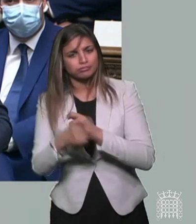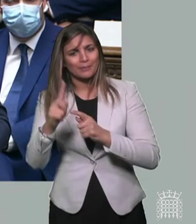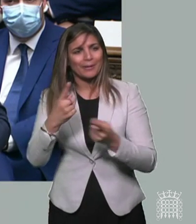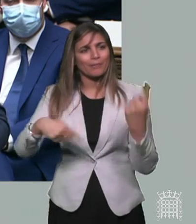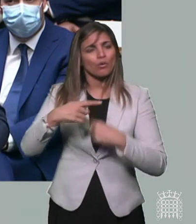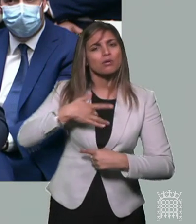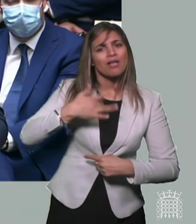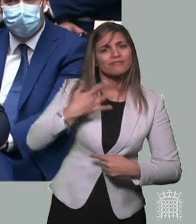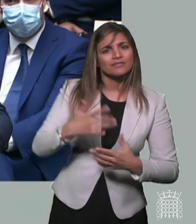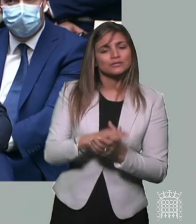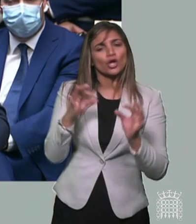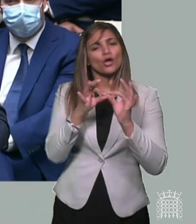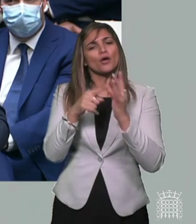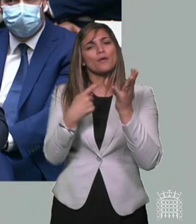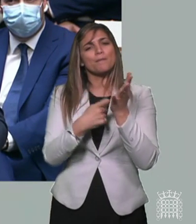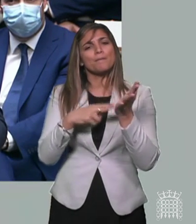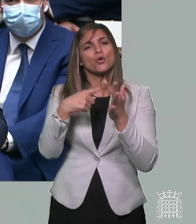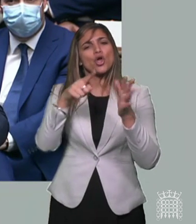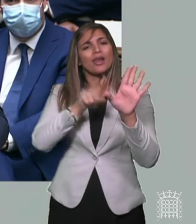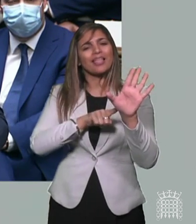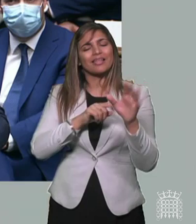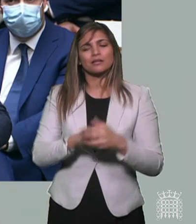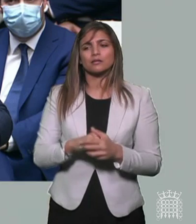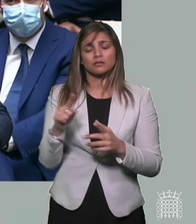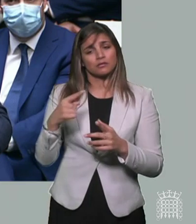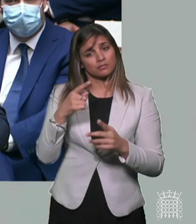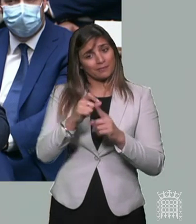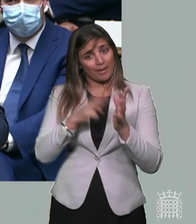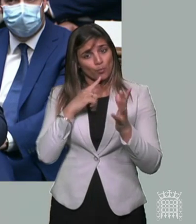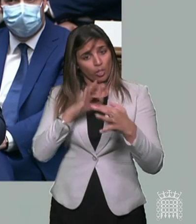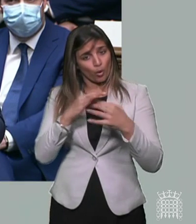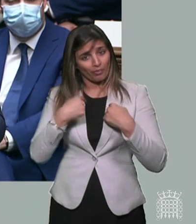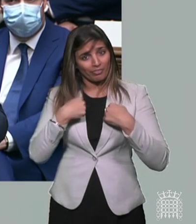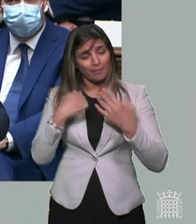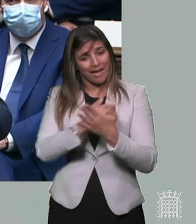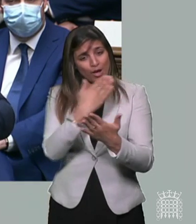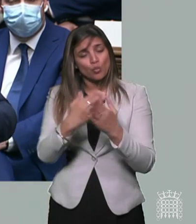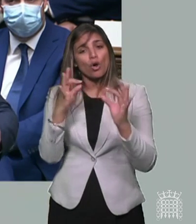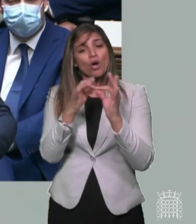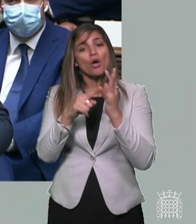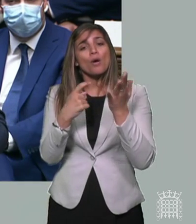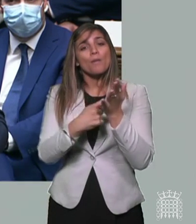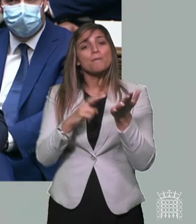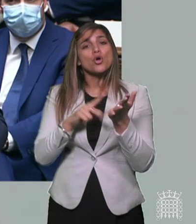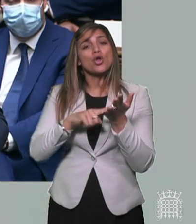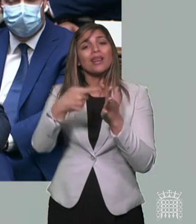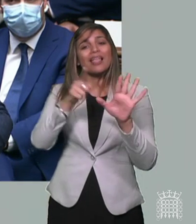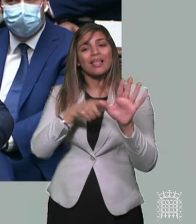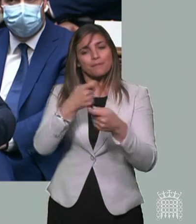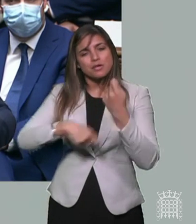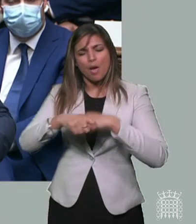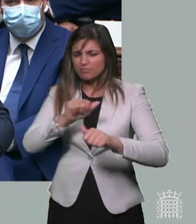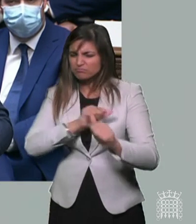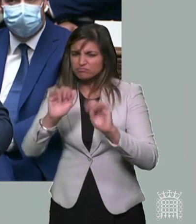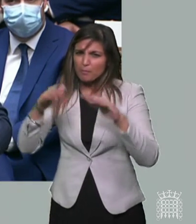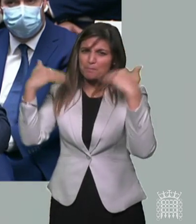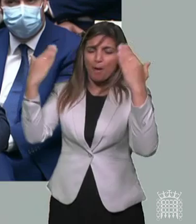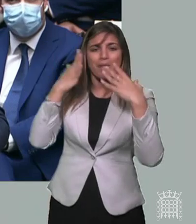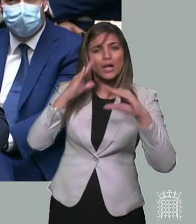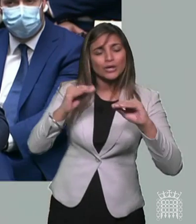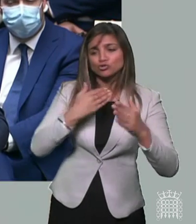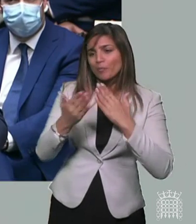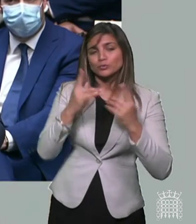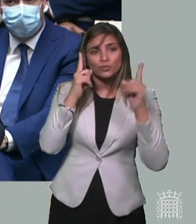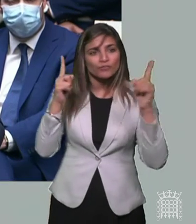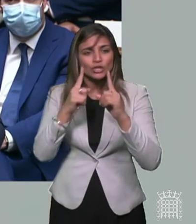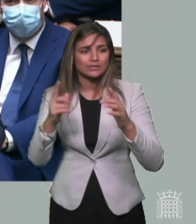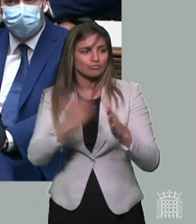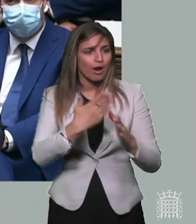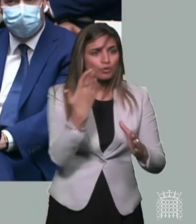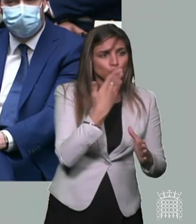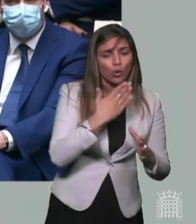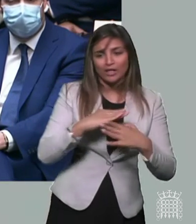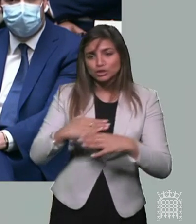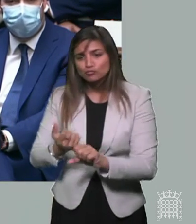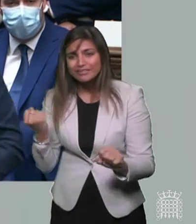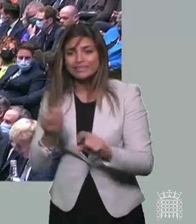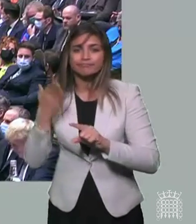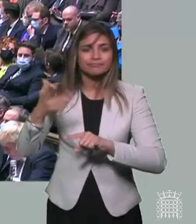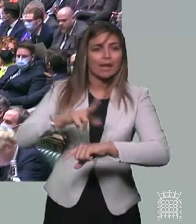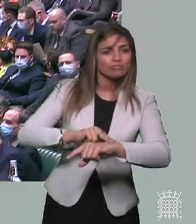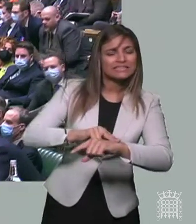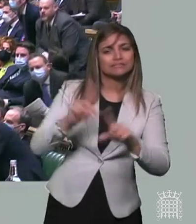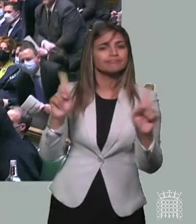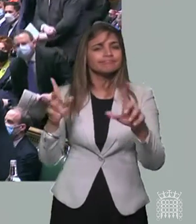With that in mind, will the Prime Minister work with me to ensure that Burnley becomes the best place for people to study, whether they are in primary or secondary school, looking for an apprenticeship in advanced engineering, or undertaking a degree in cyber-security?